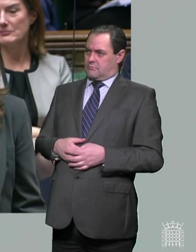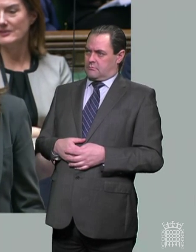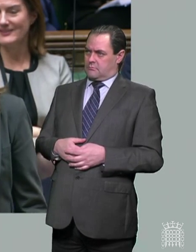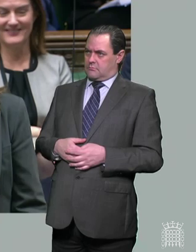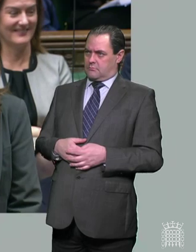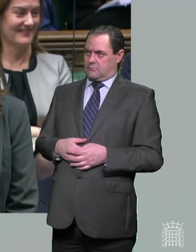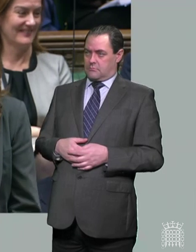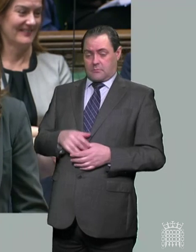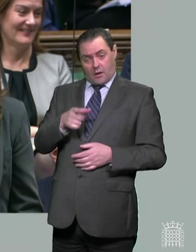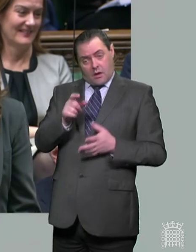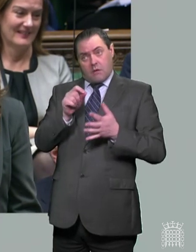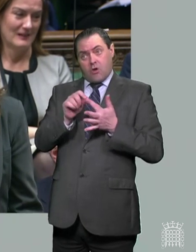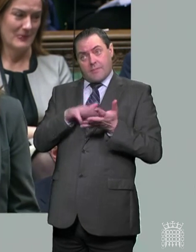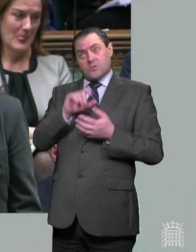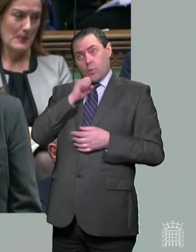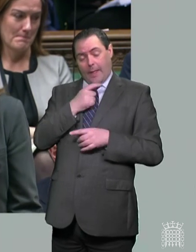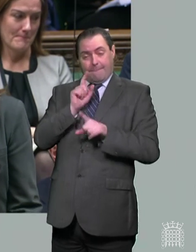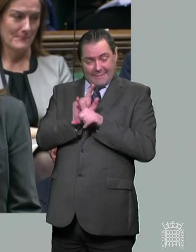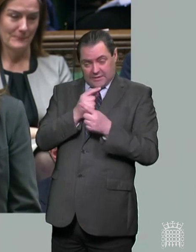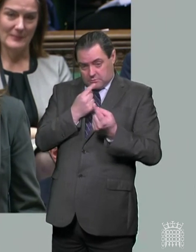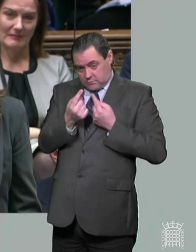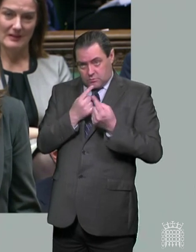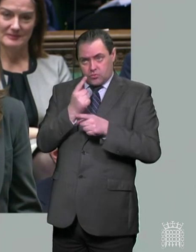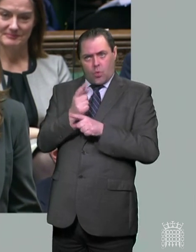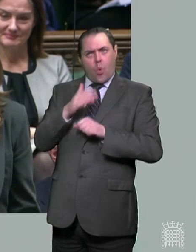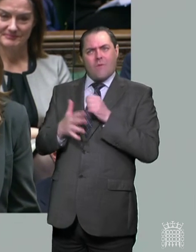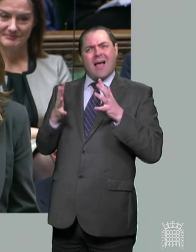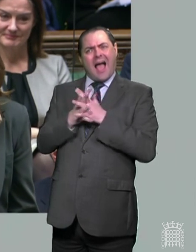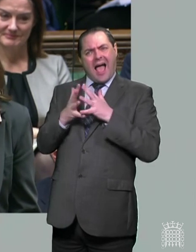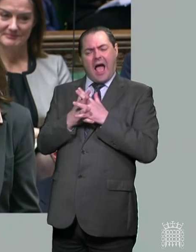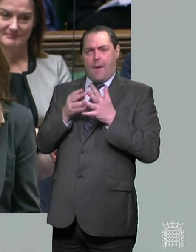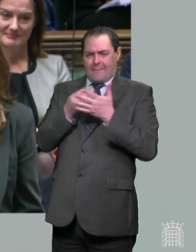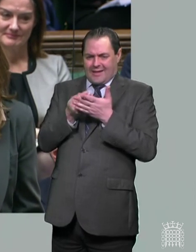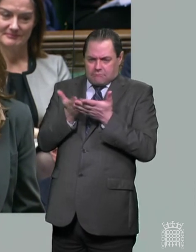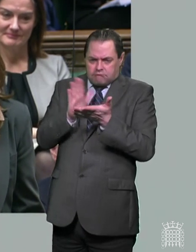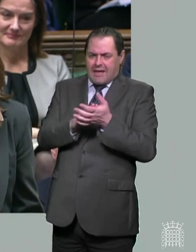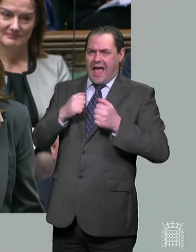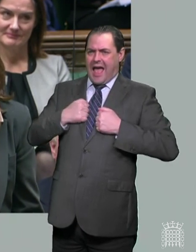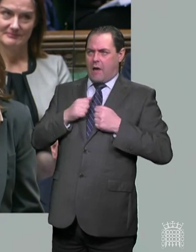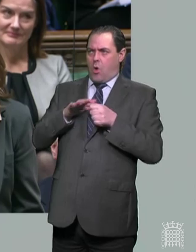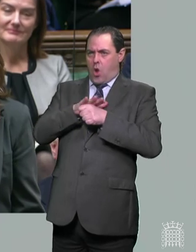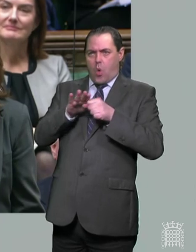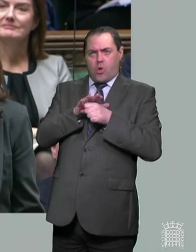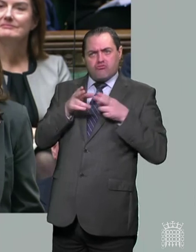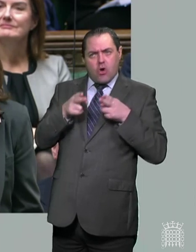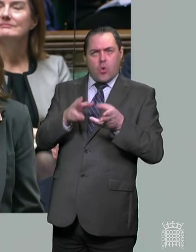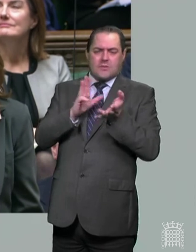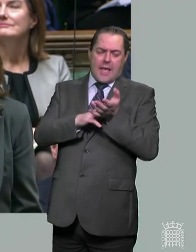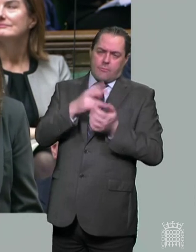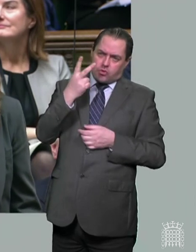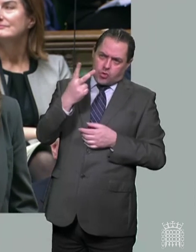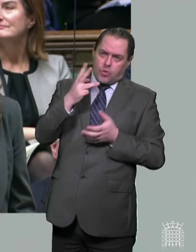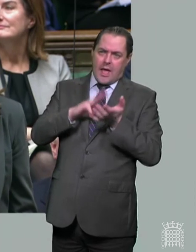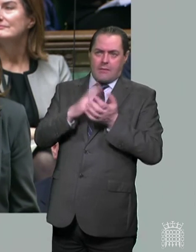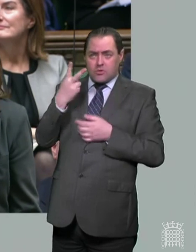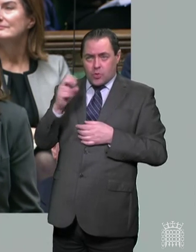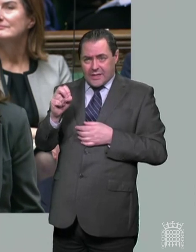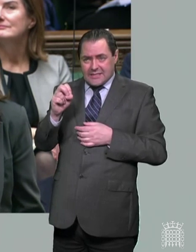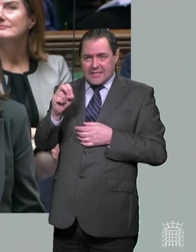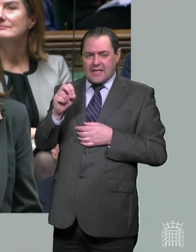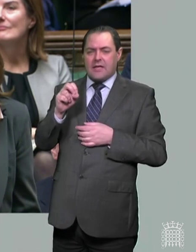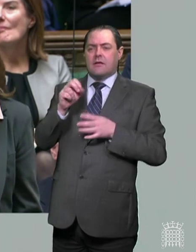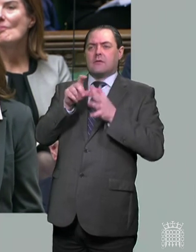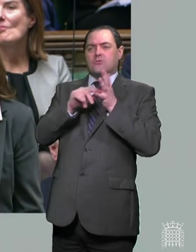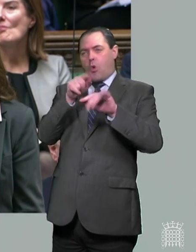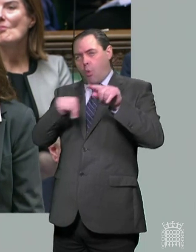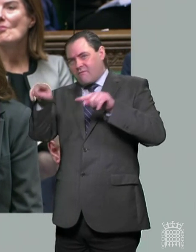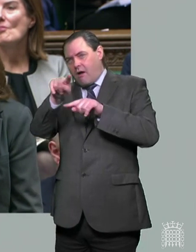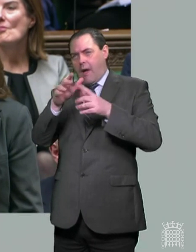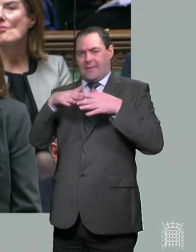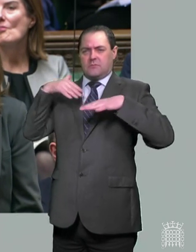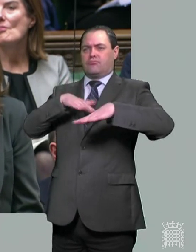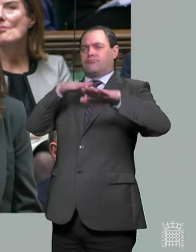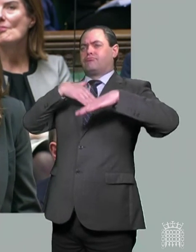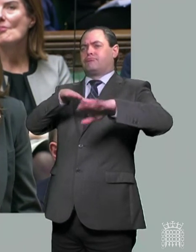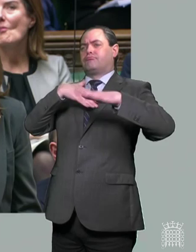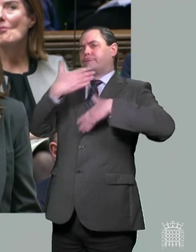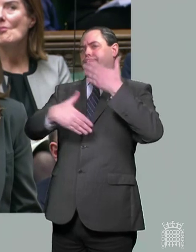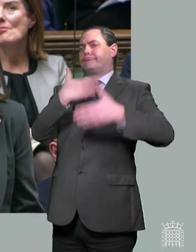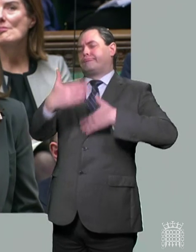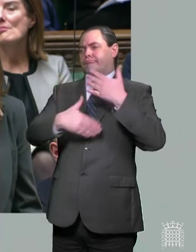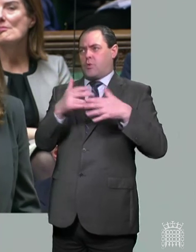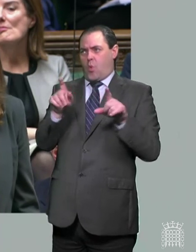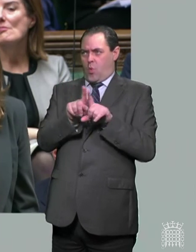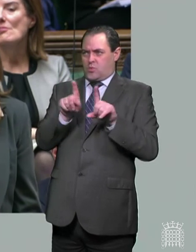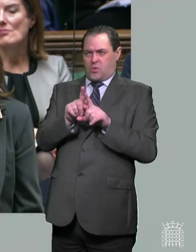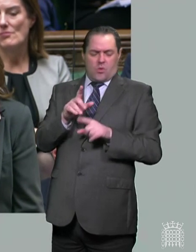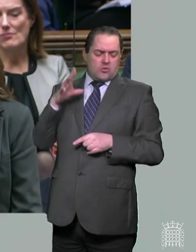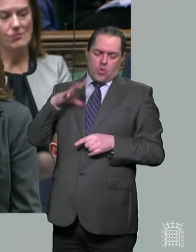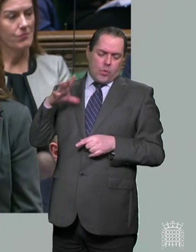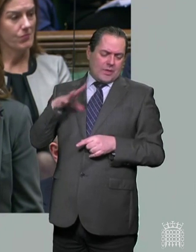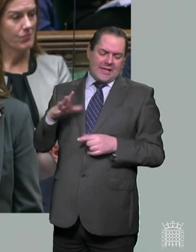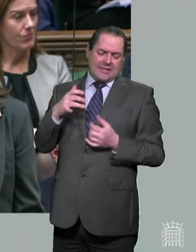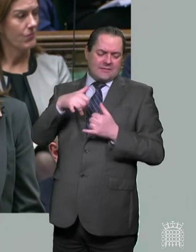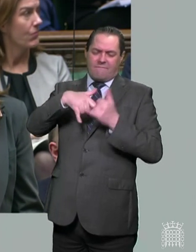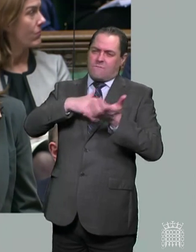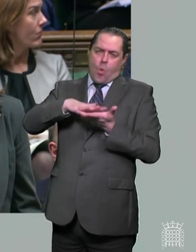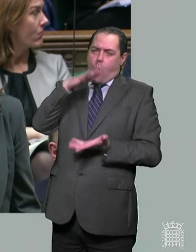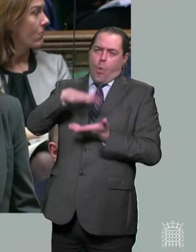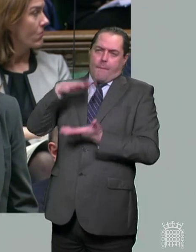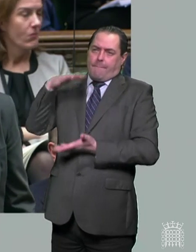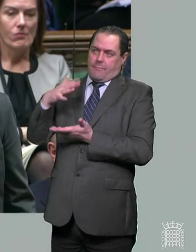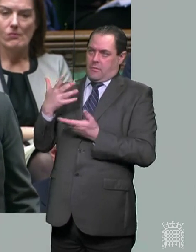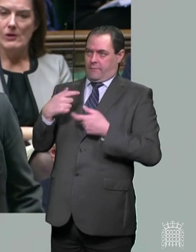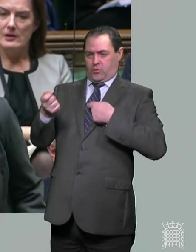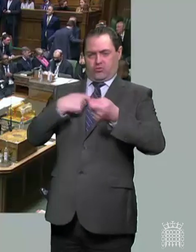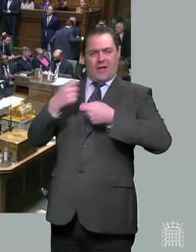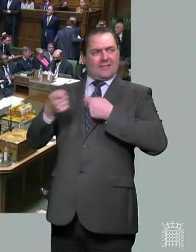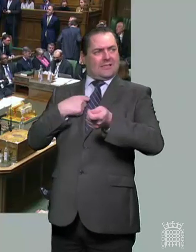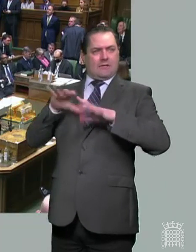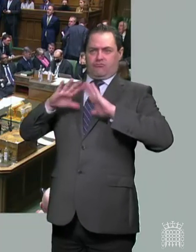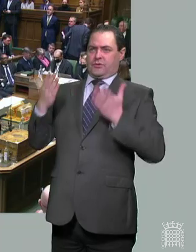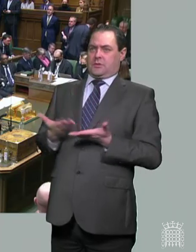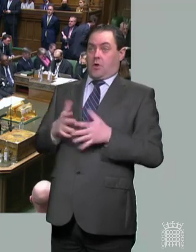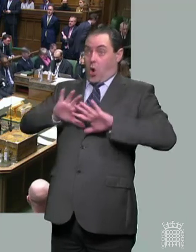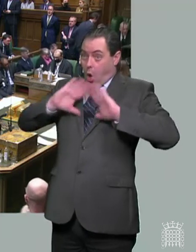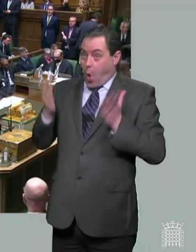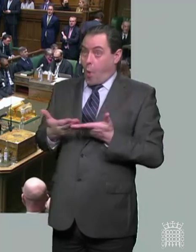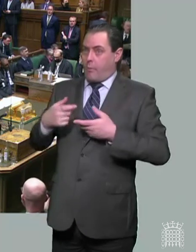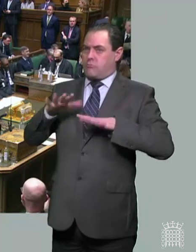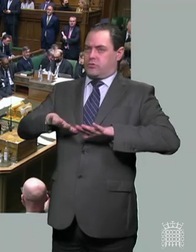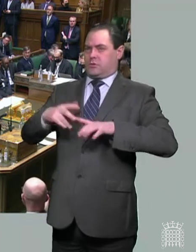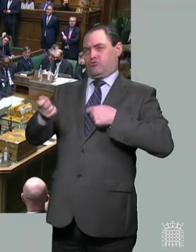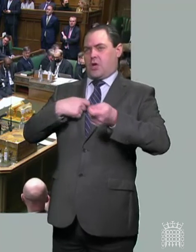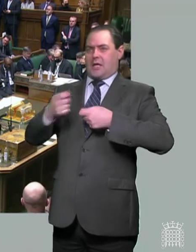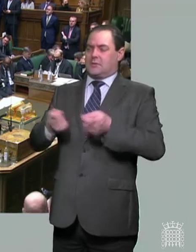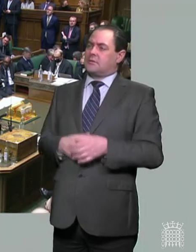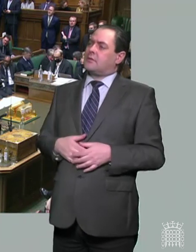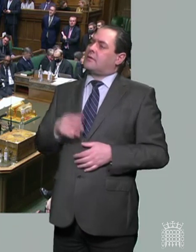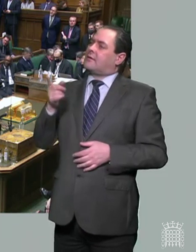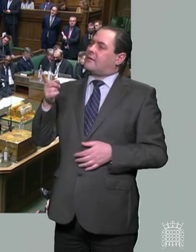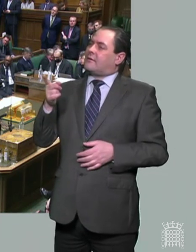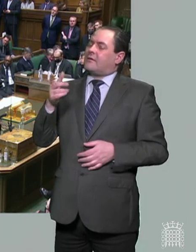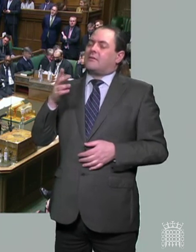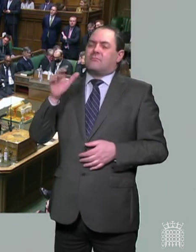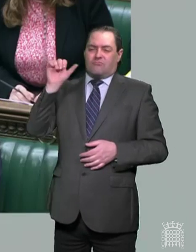Will my right honourable Friend the Prime Minister meet me to discuss how we can invest in our local roads, the M2, the M20 and the Dover traffic assessment project to unclog those roads once and for all, and how we can get rid of the unnecessary red tape for a trading global Britain?